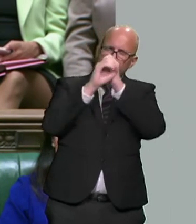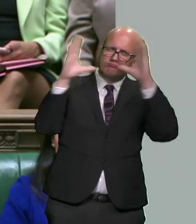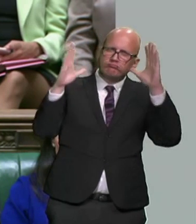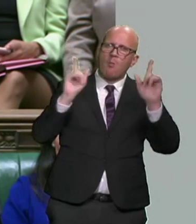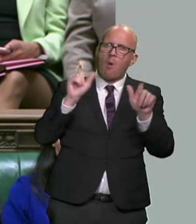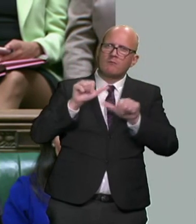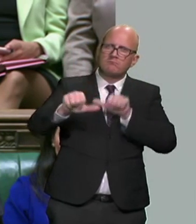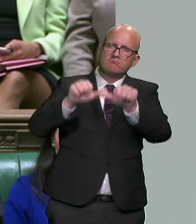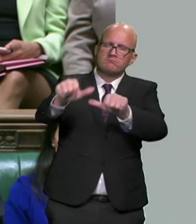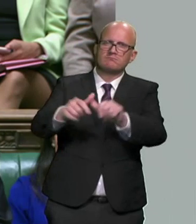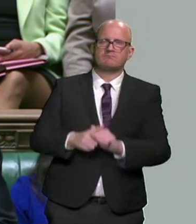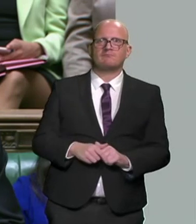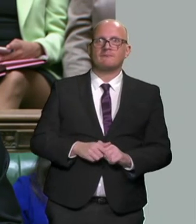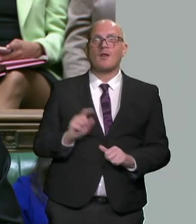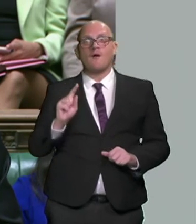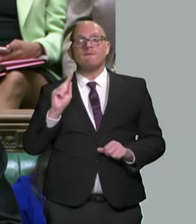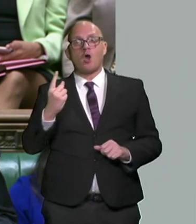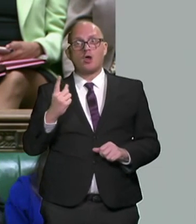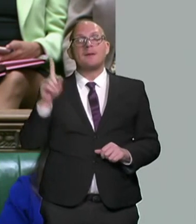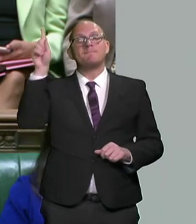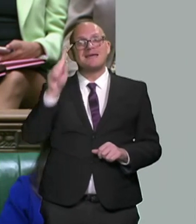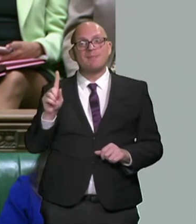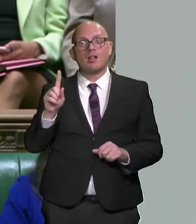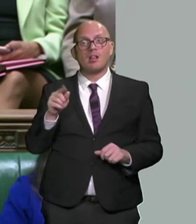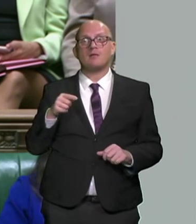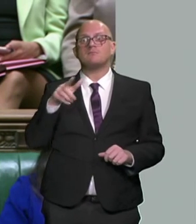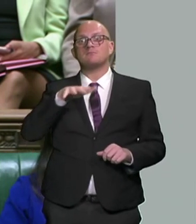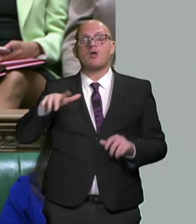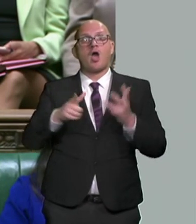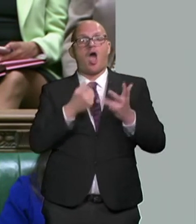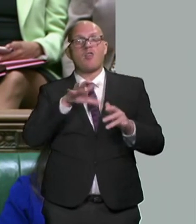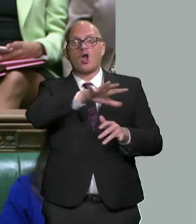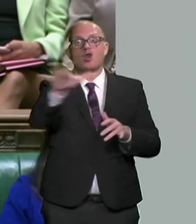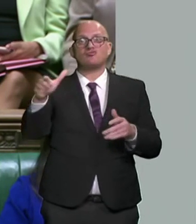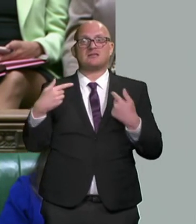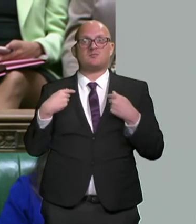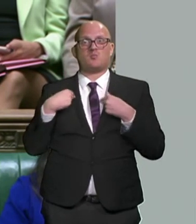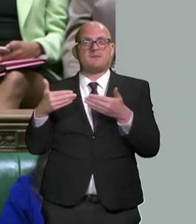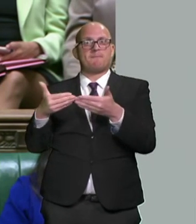First, on people, we lag behind international peers on adult technical skills.